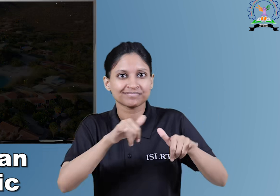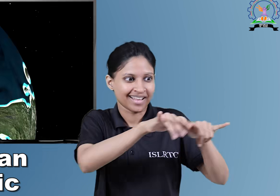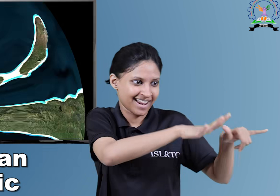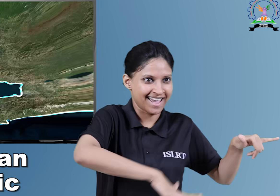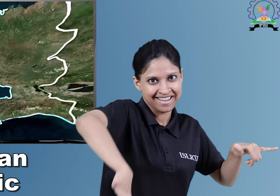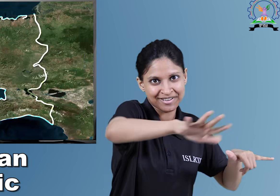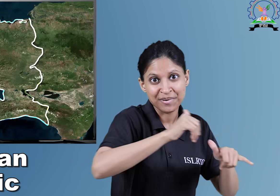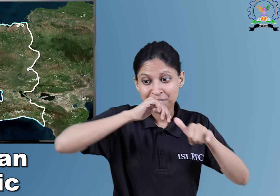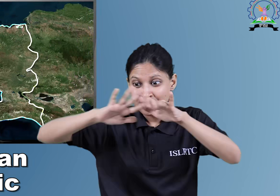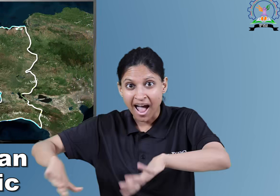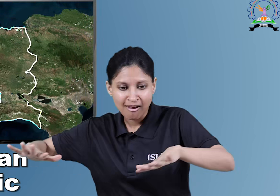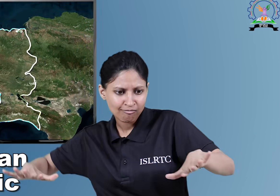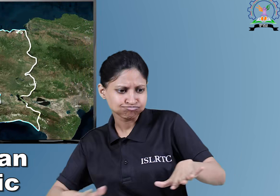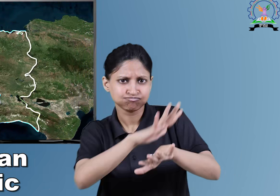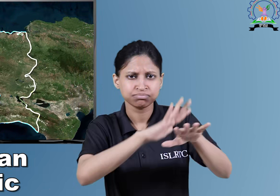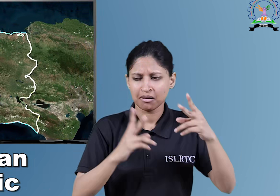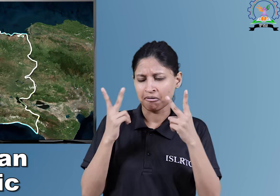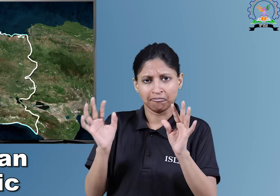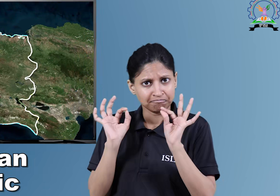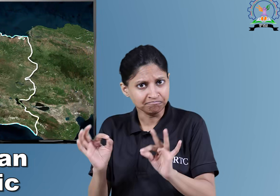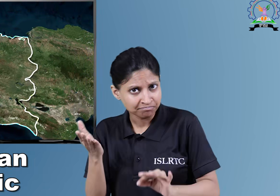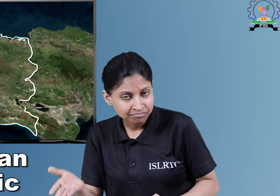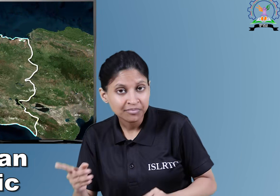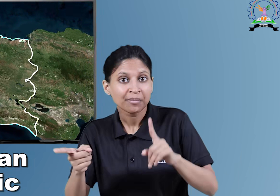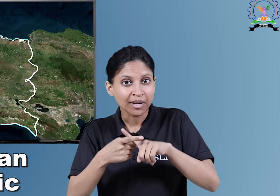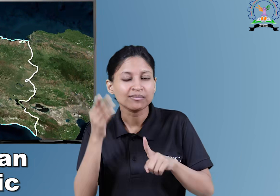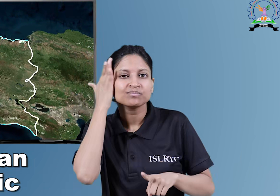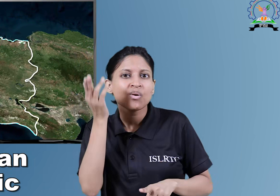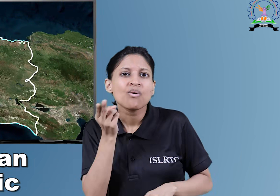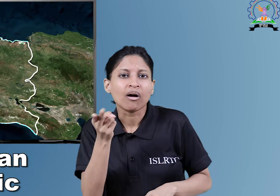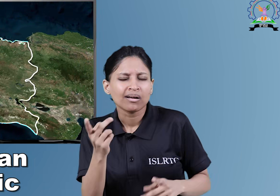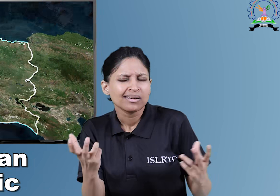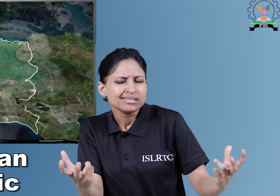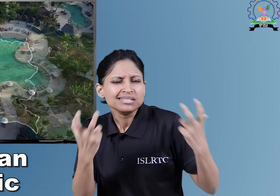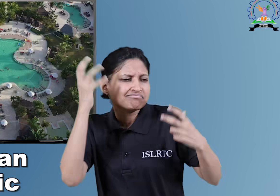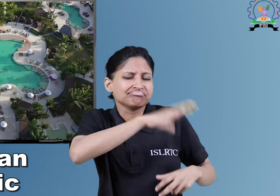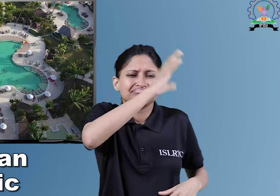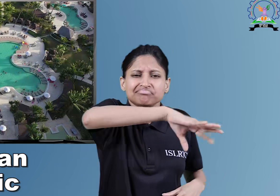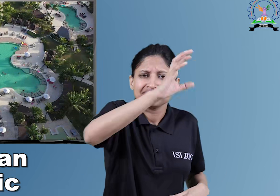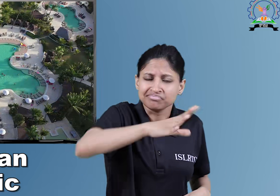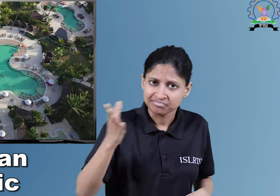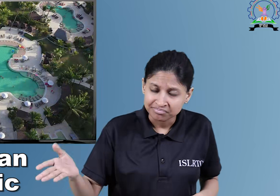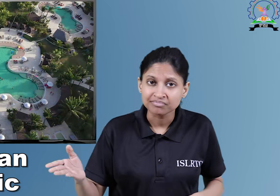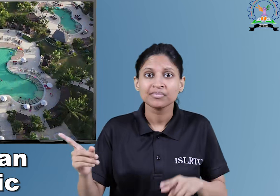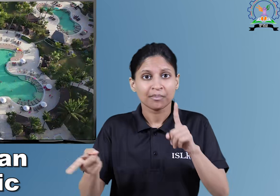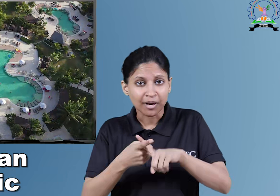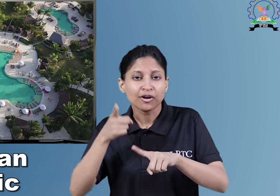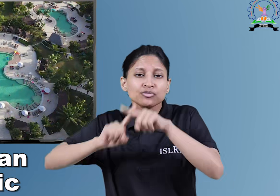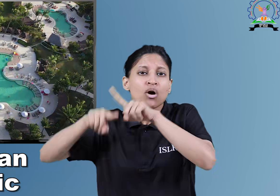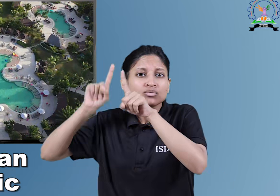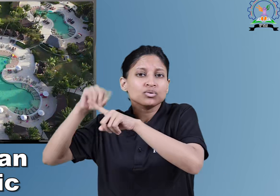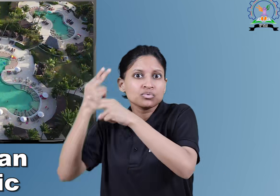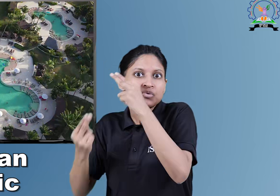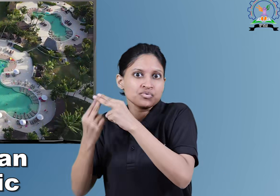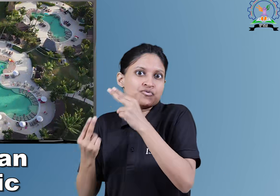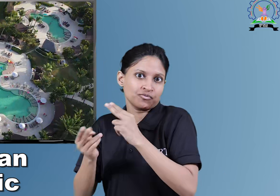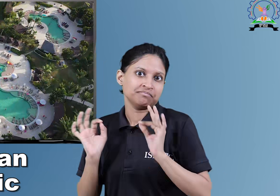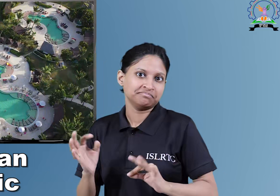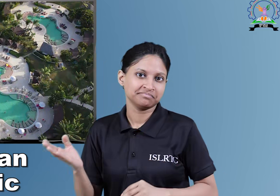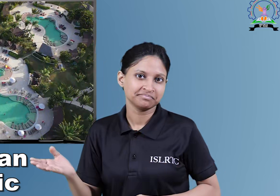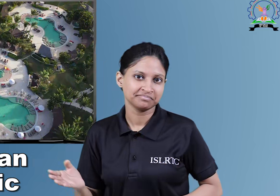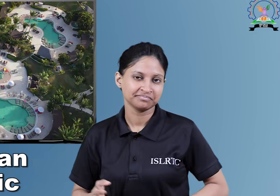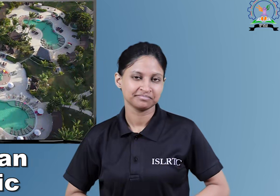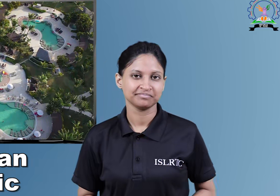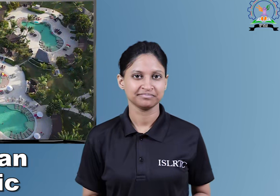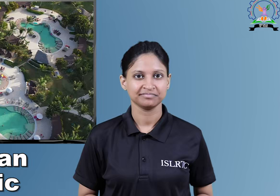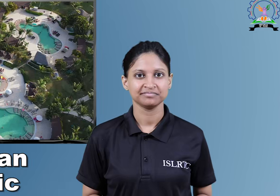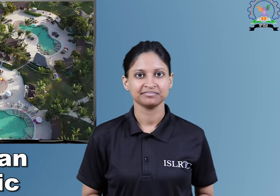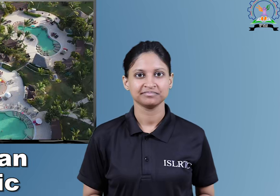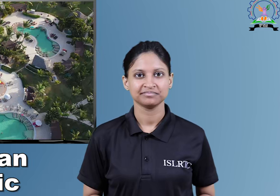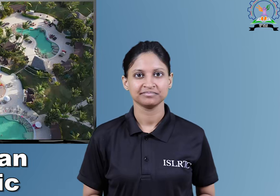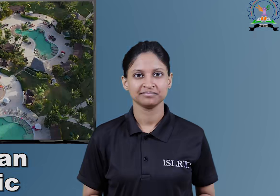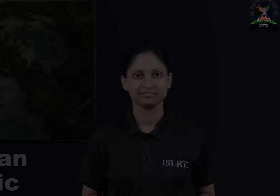which is divided into two countries. The Dominican Republic in the East and Haiti in the West, known for its beaches, resorts and rich history.